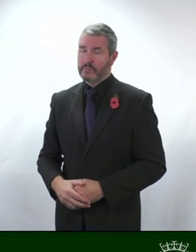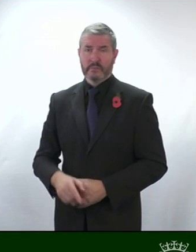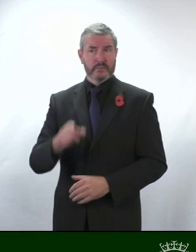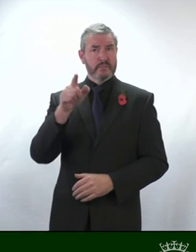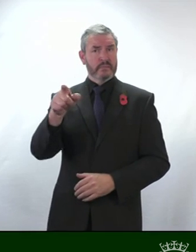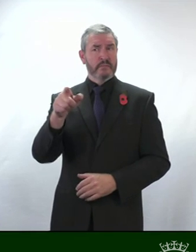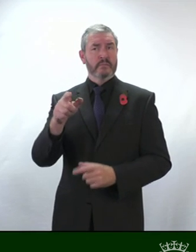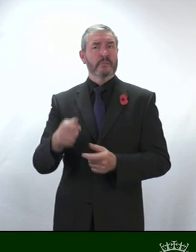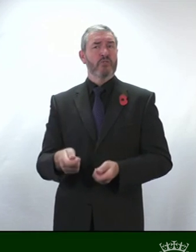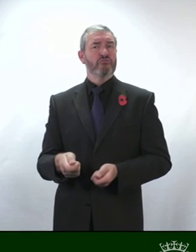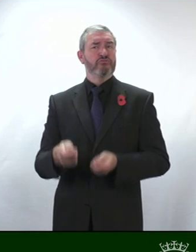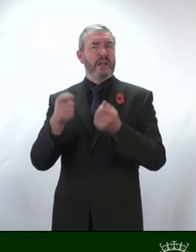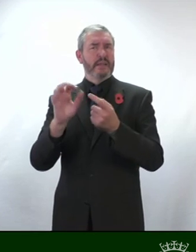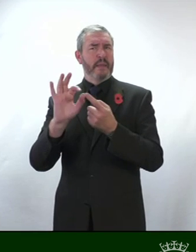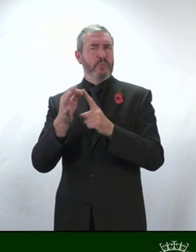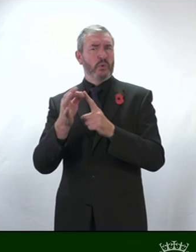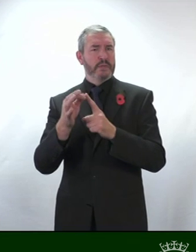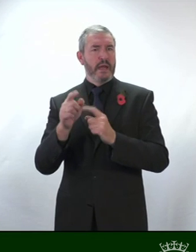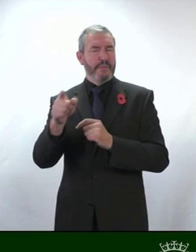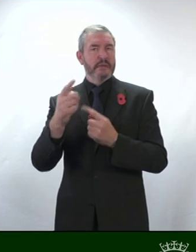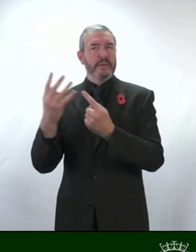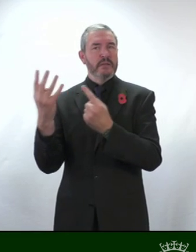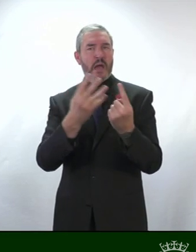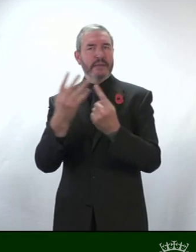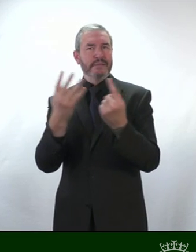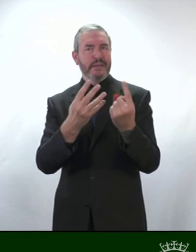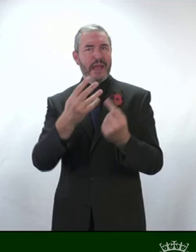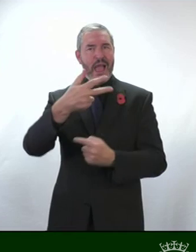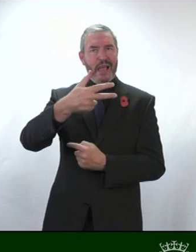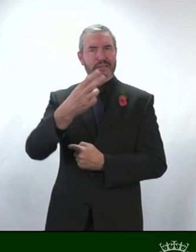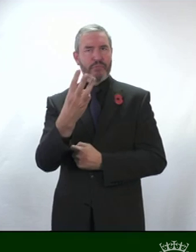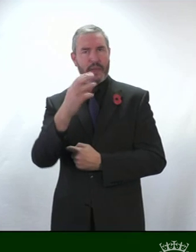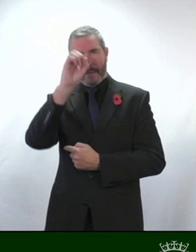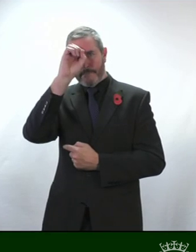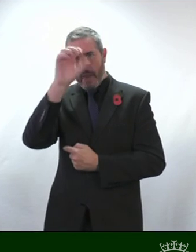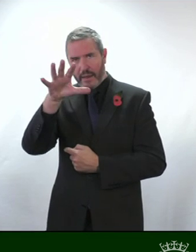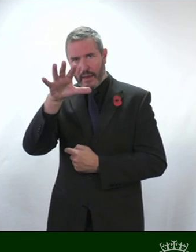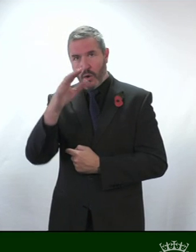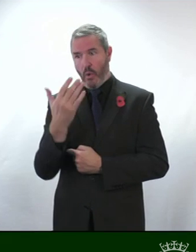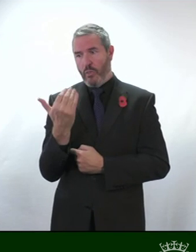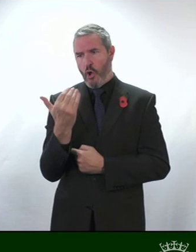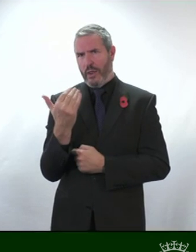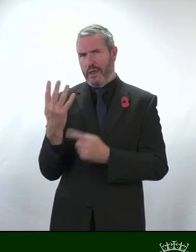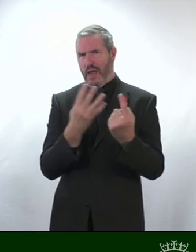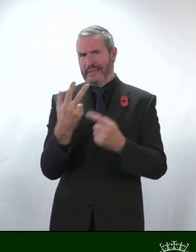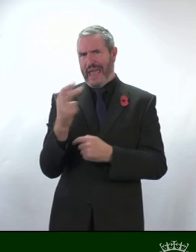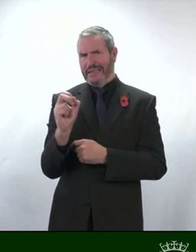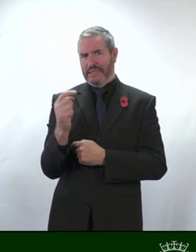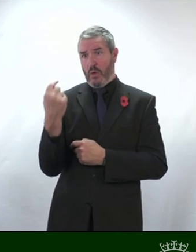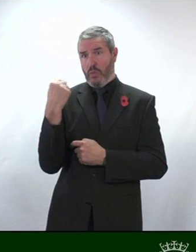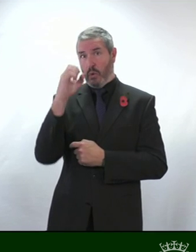Gentleman. I think that he is raising the 1983 miners’ strike—or the early 1980s at any rate.